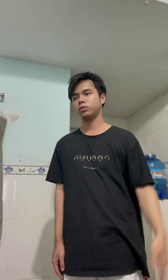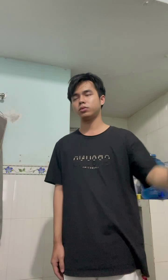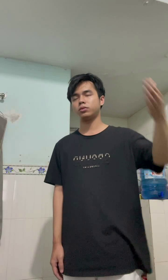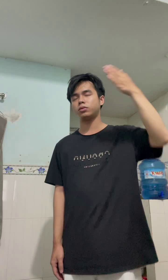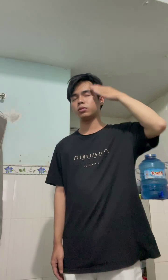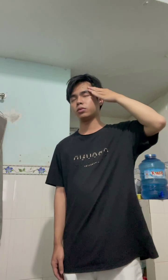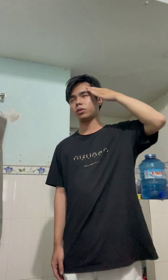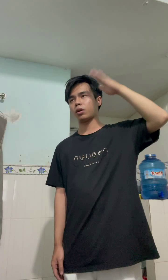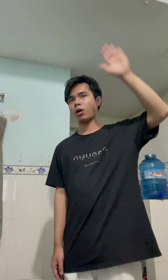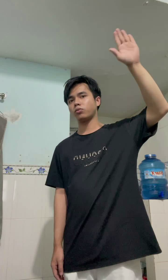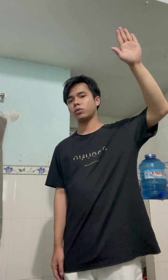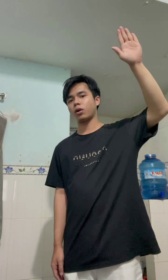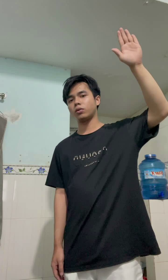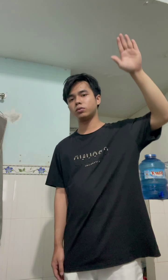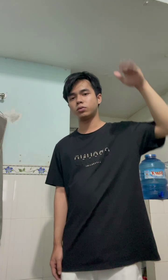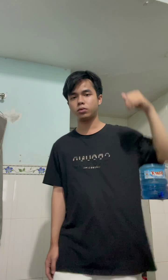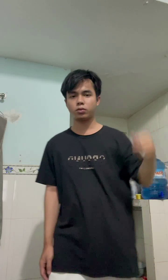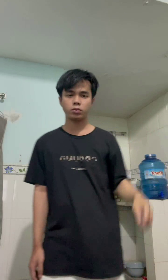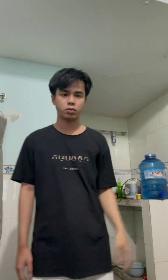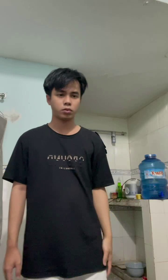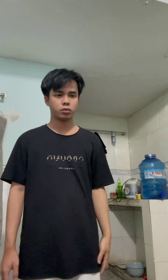khong biet